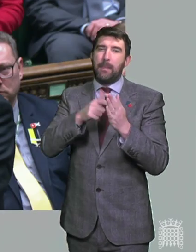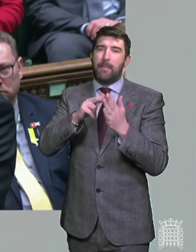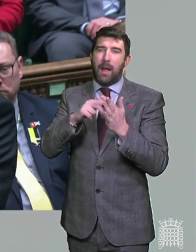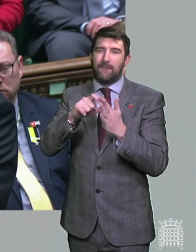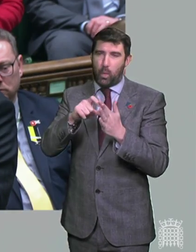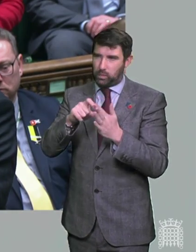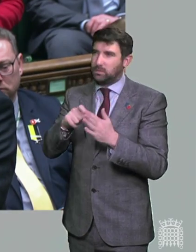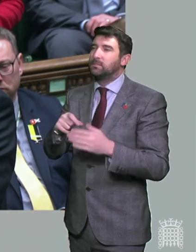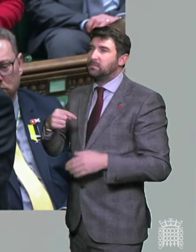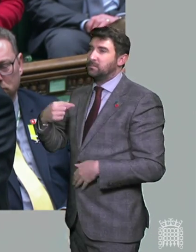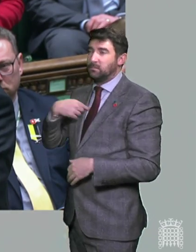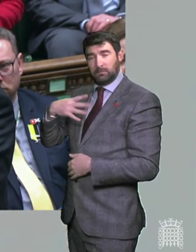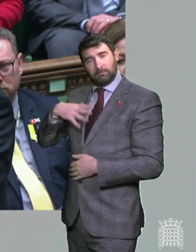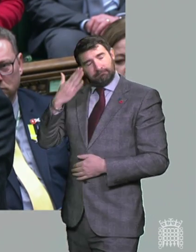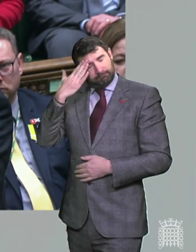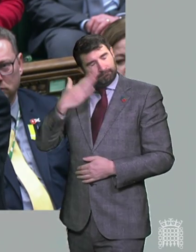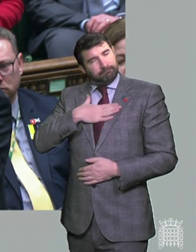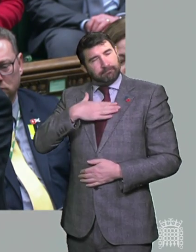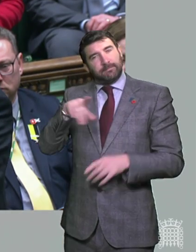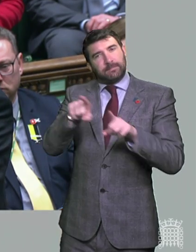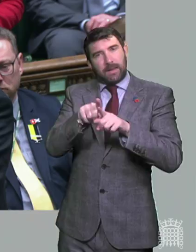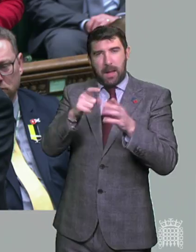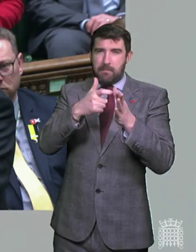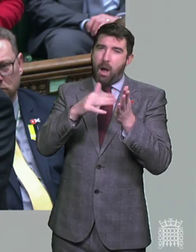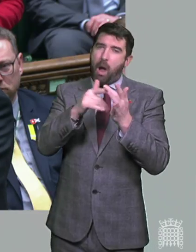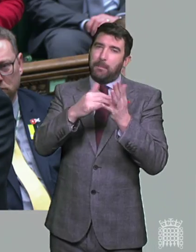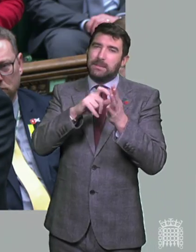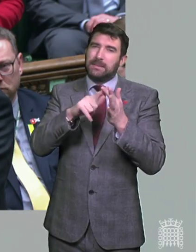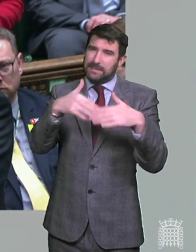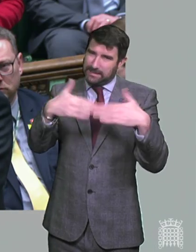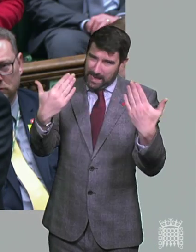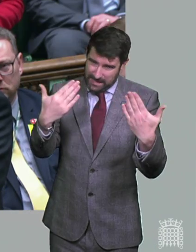We remember those who paid the ultimate sacrifice and those who continue to serve.